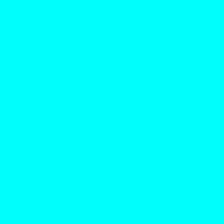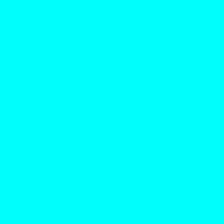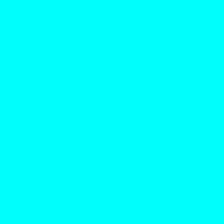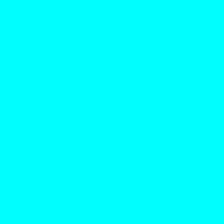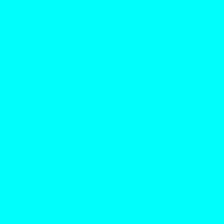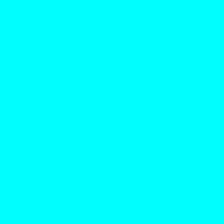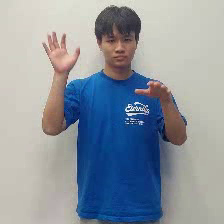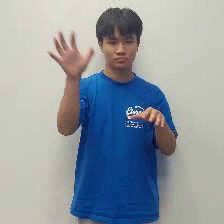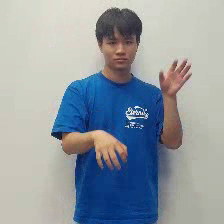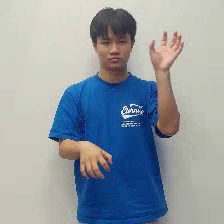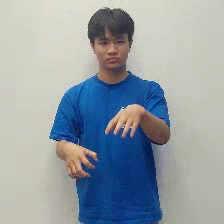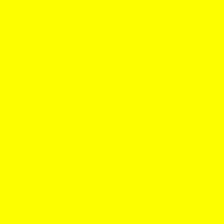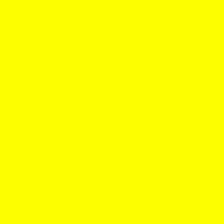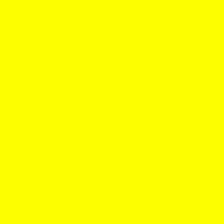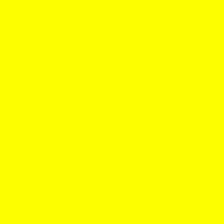Con gấu